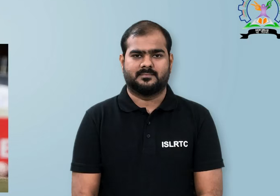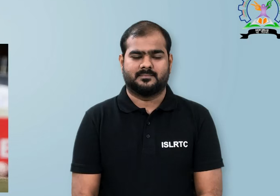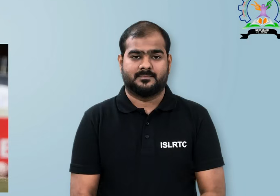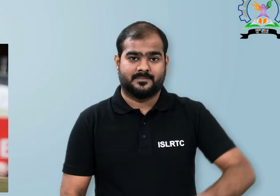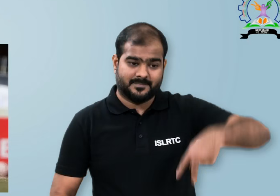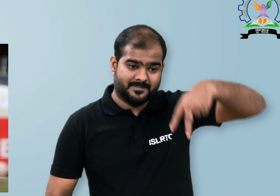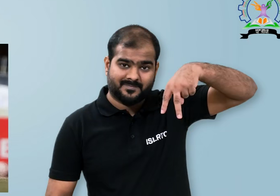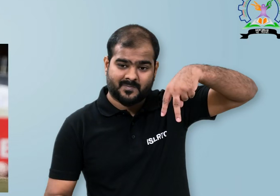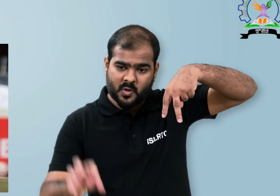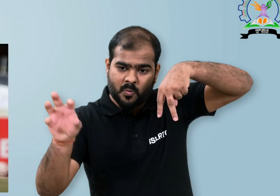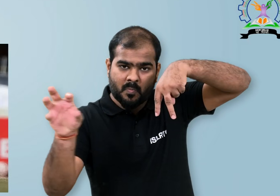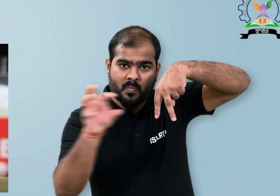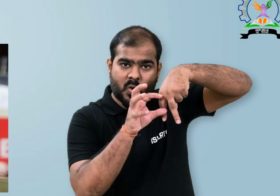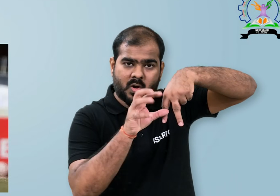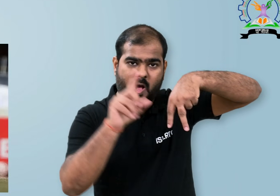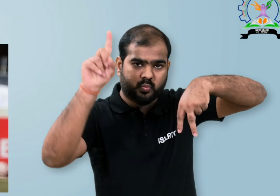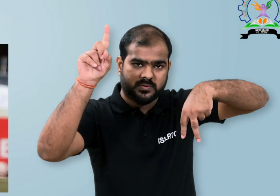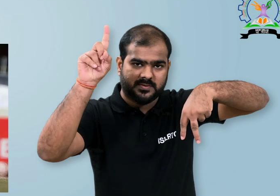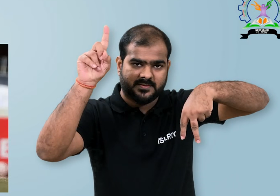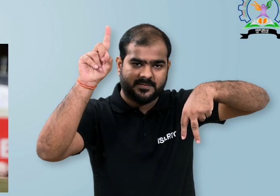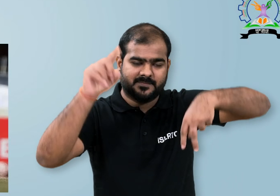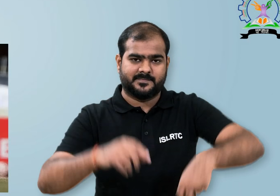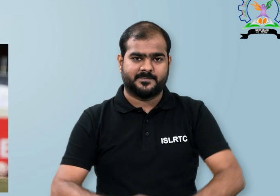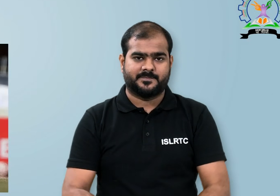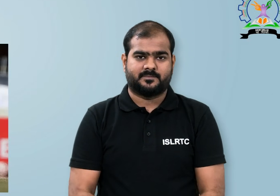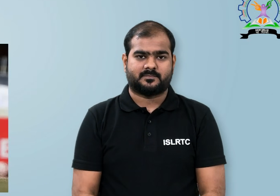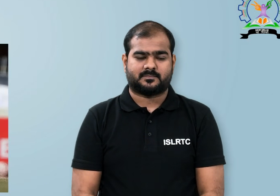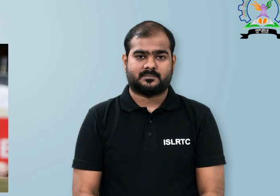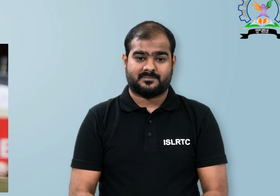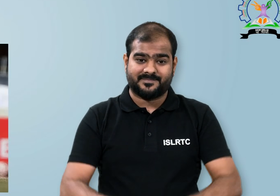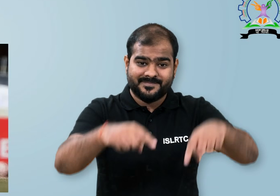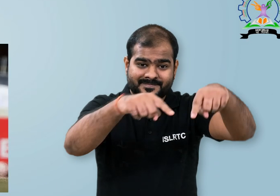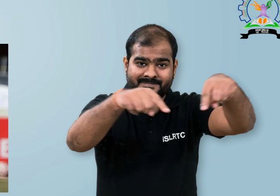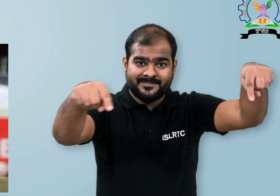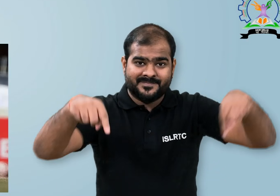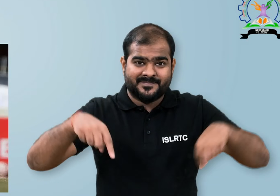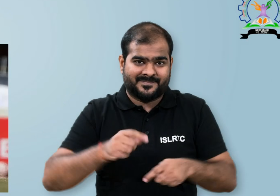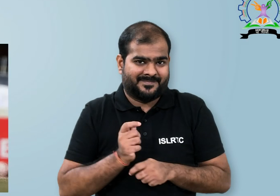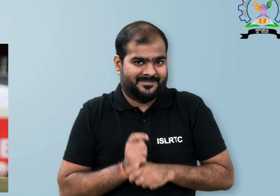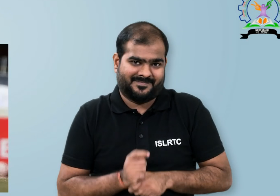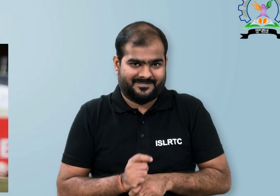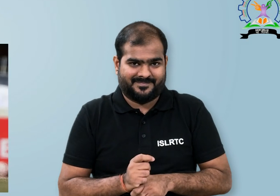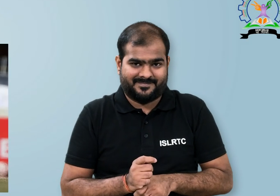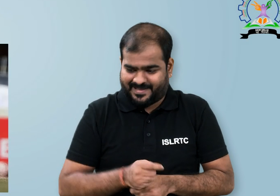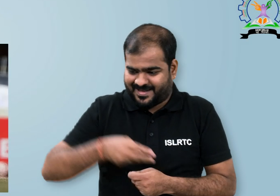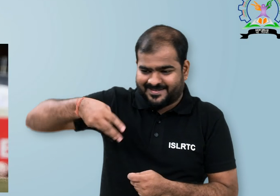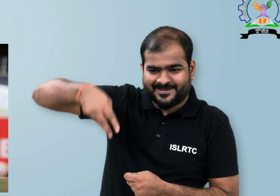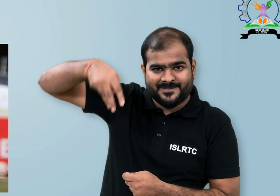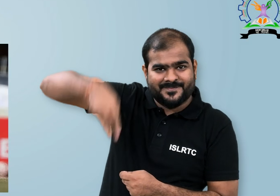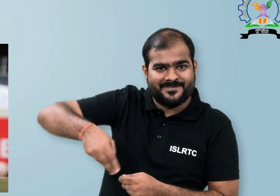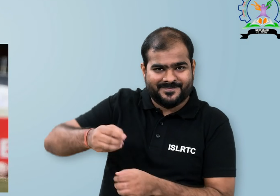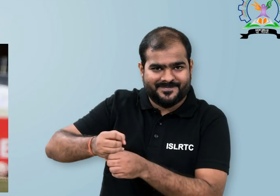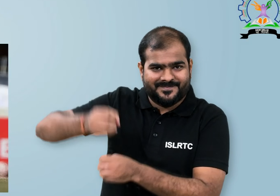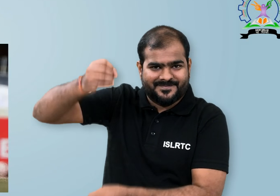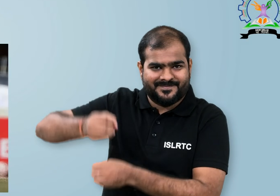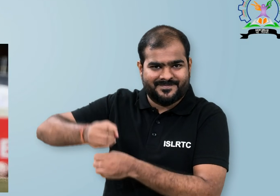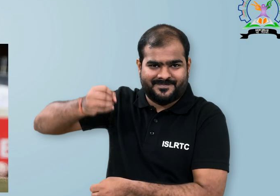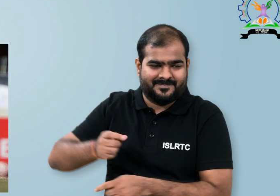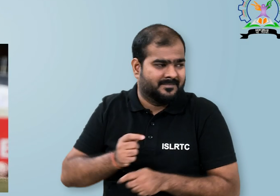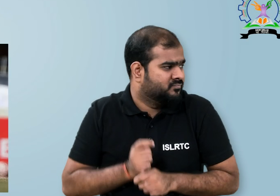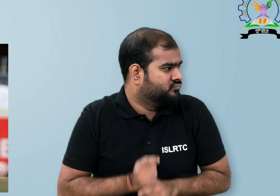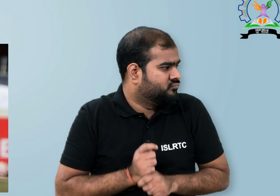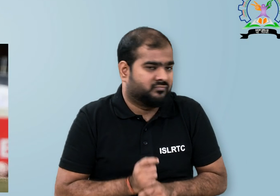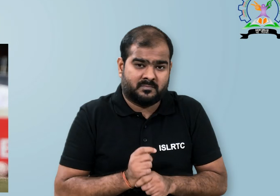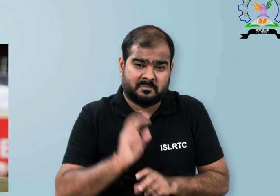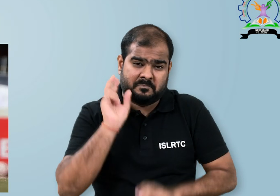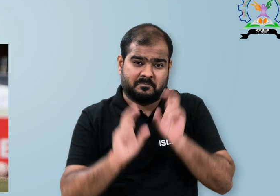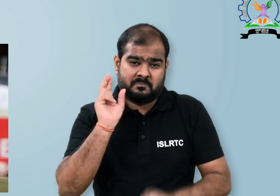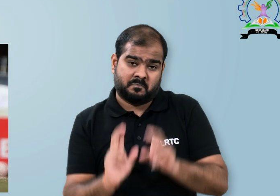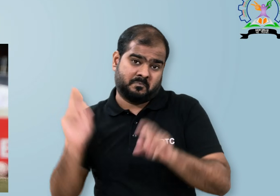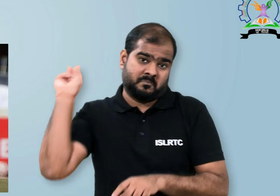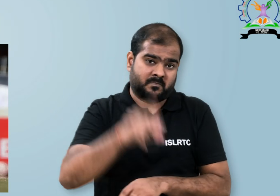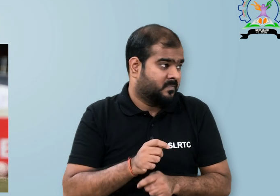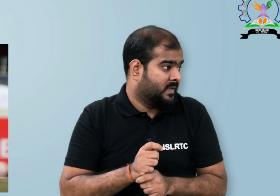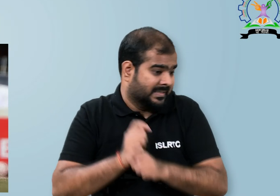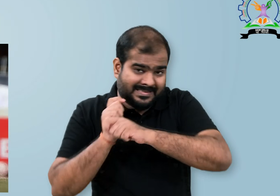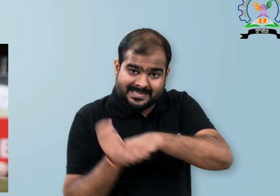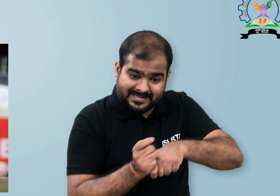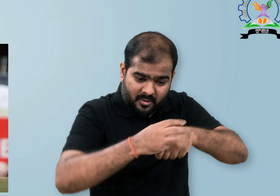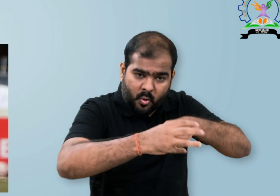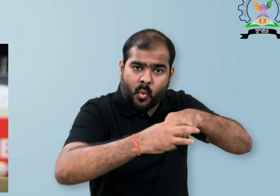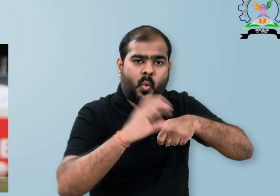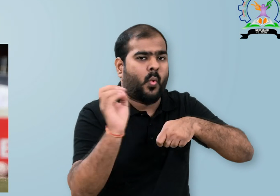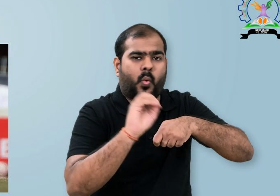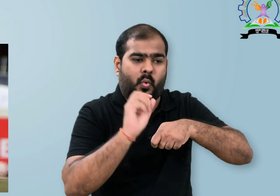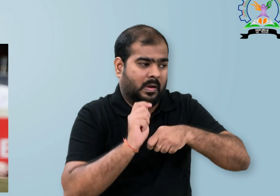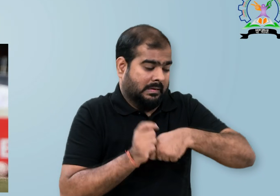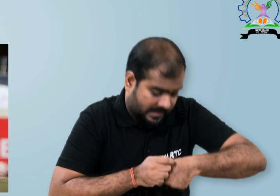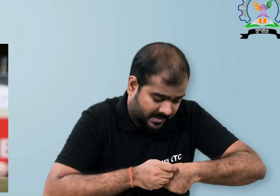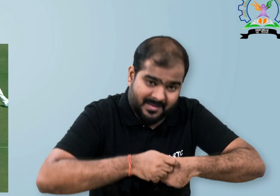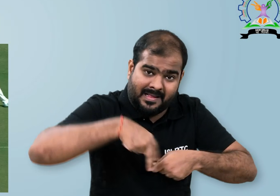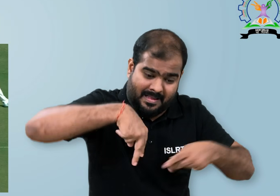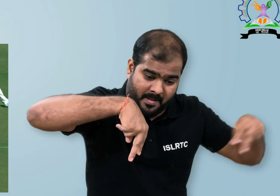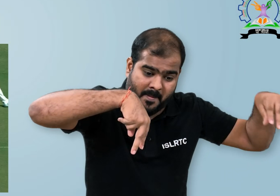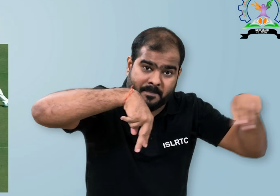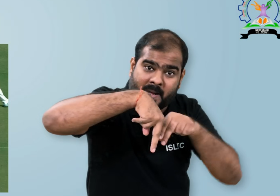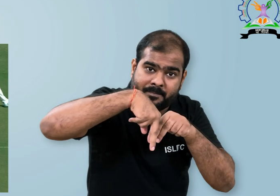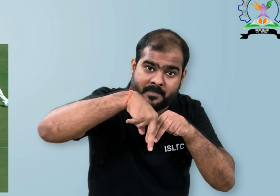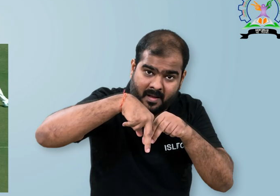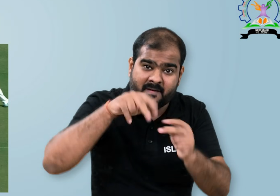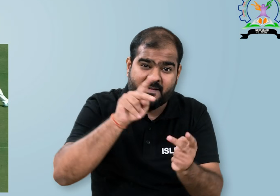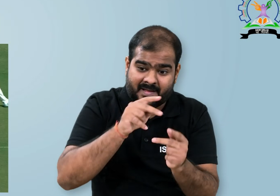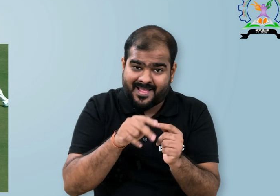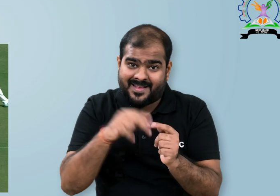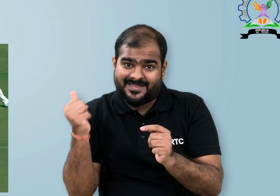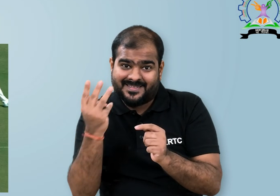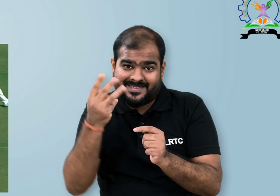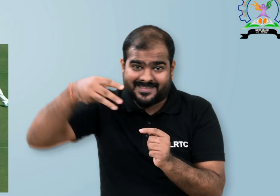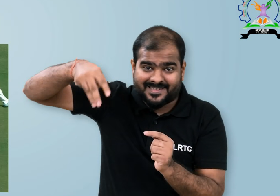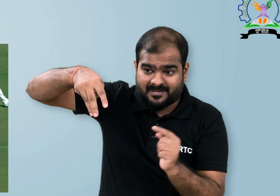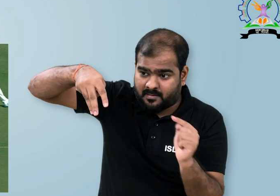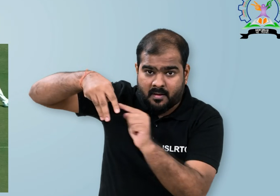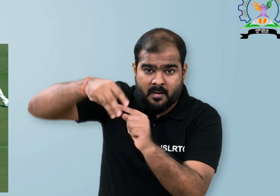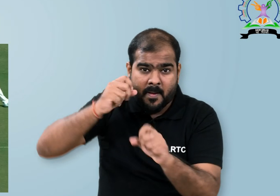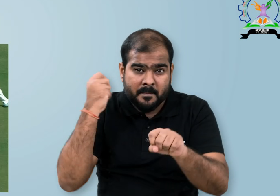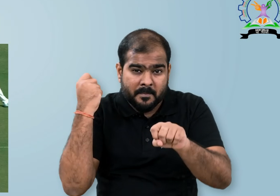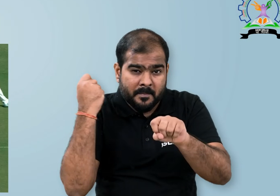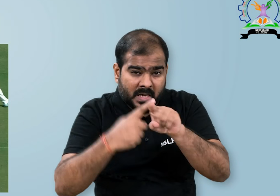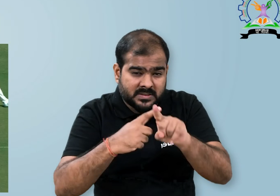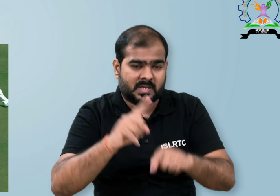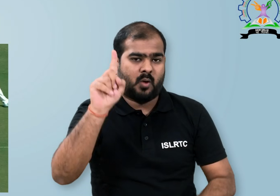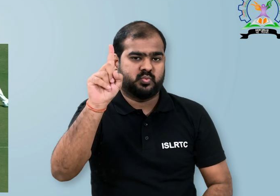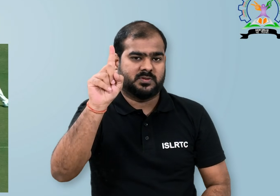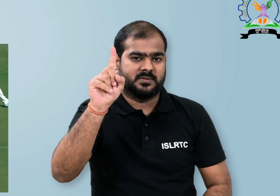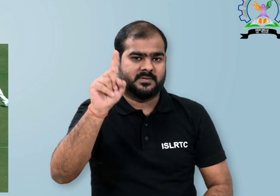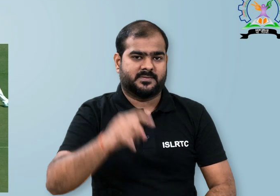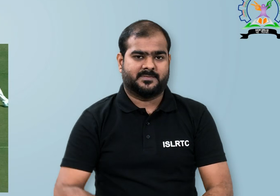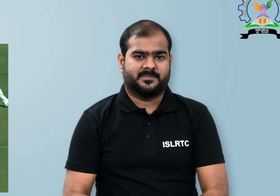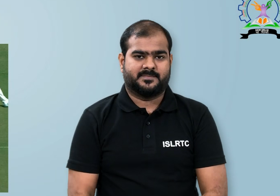L. B. W Hit Wicket Leg Before Wicket (LBW): Method of dismissal credited to the bowler. If the batsman misses the ball and it hits his leg in line with the stumps, the umpire decides if he's out according to cricket laws.